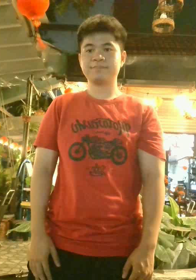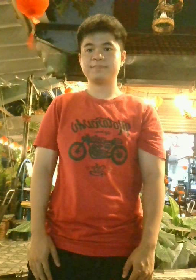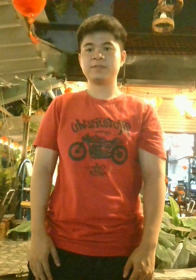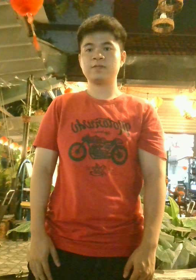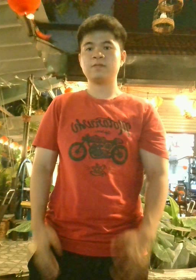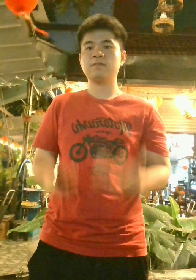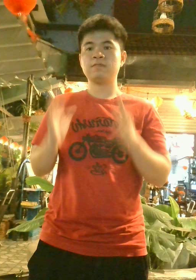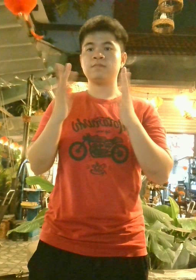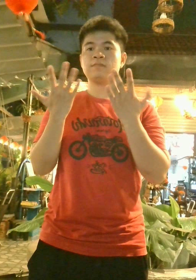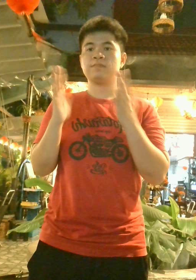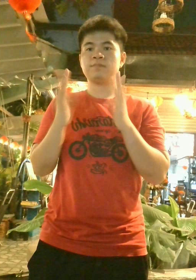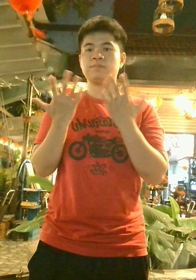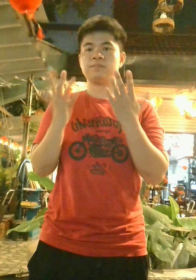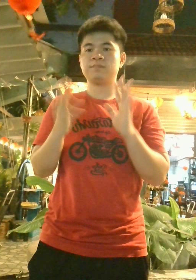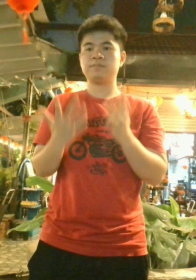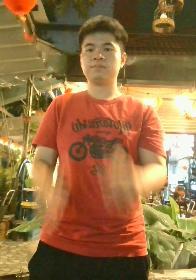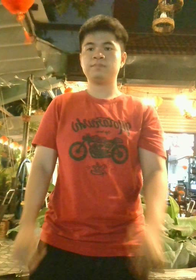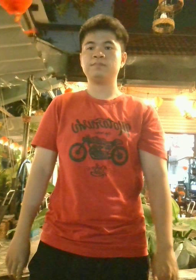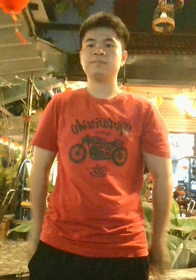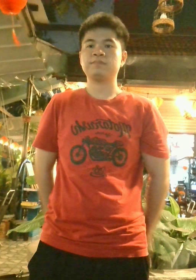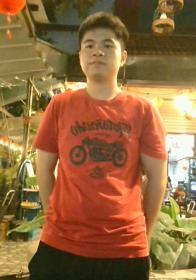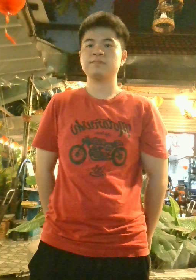vui mừng